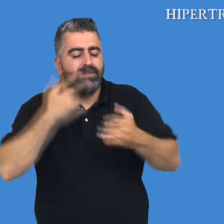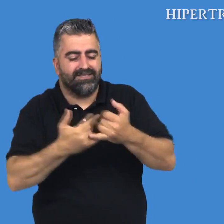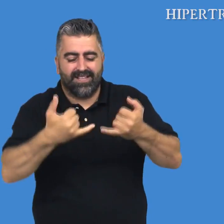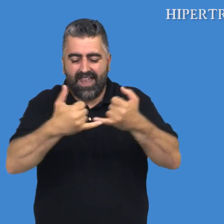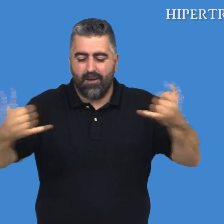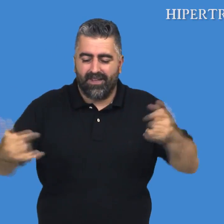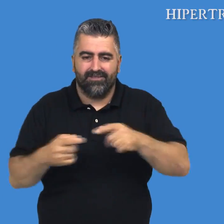arteria